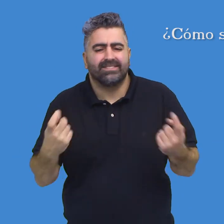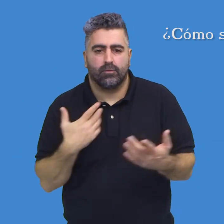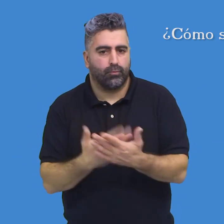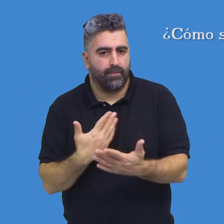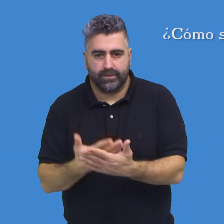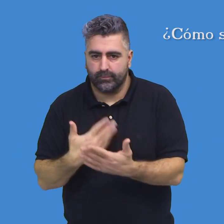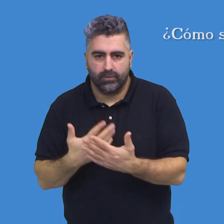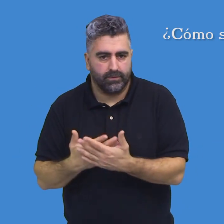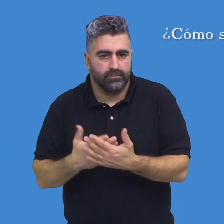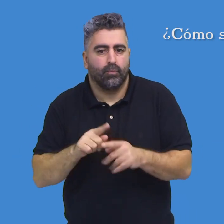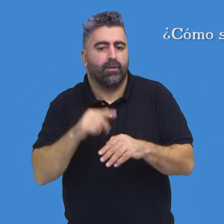certificado